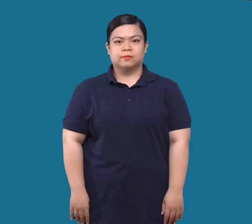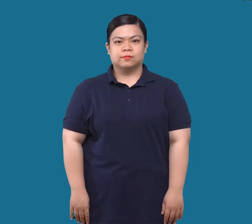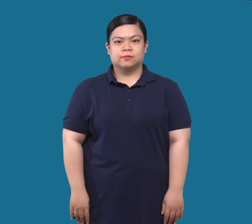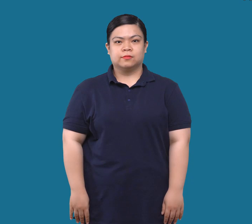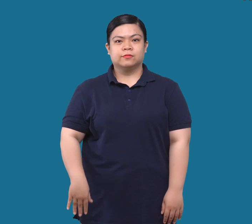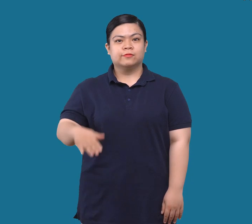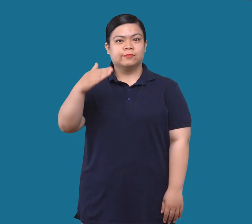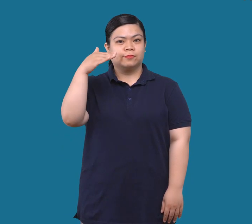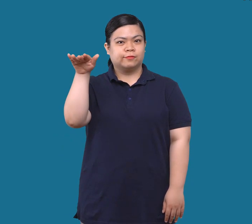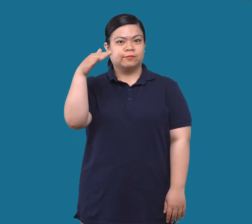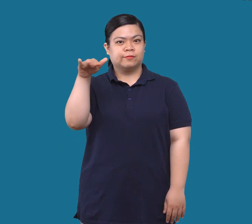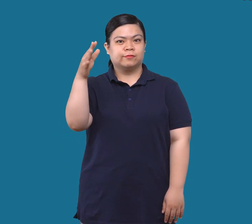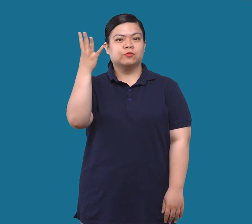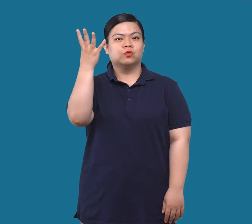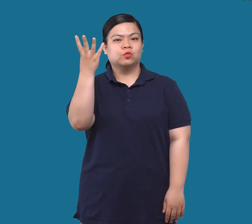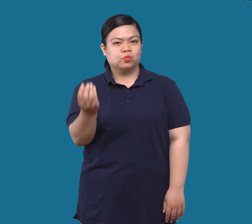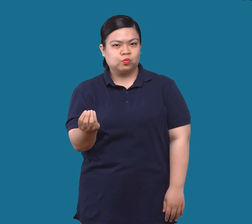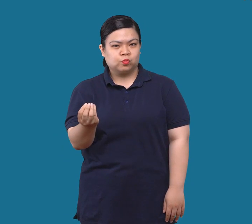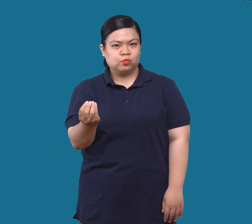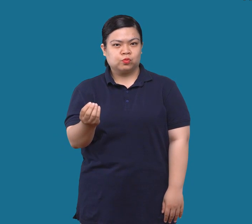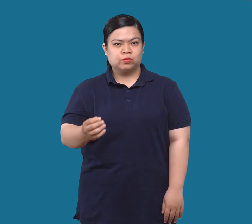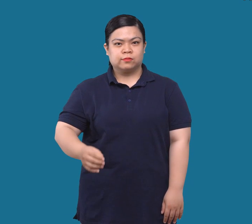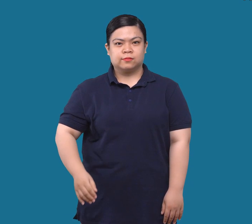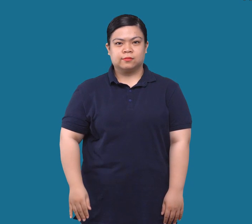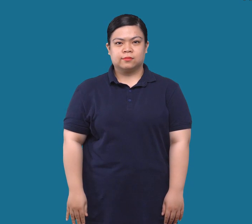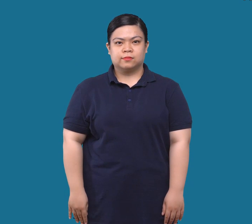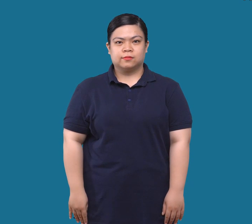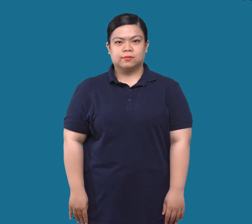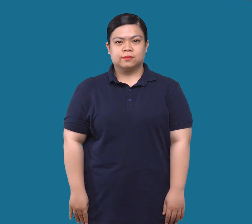rút gọn phân số